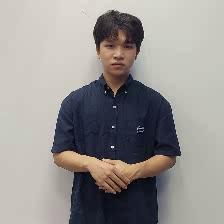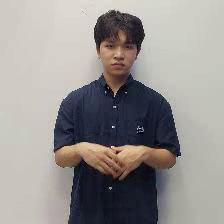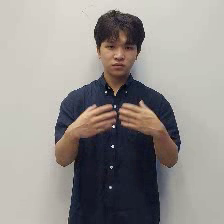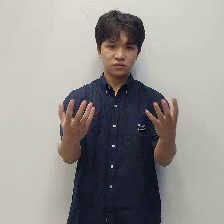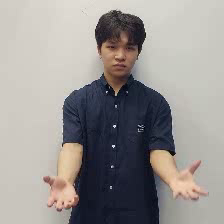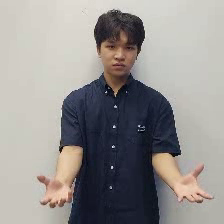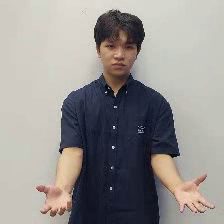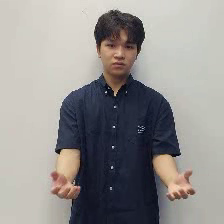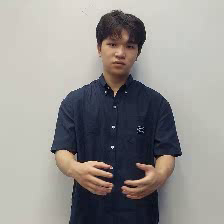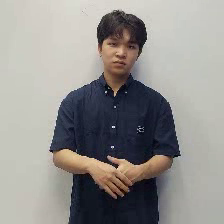Nặng